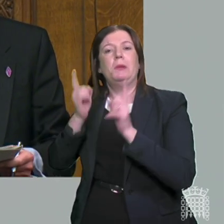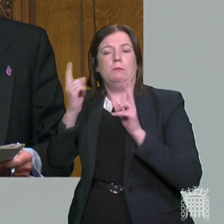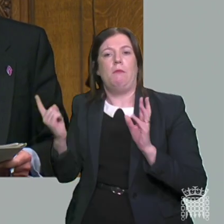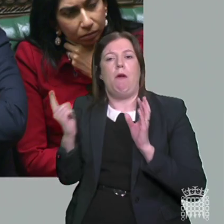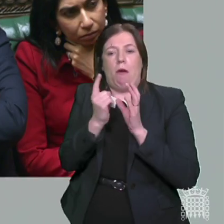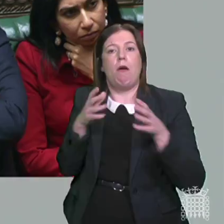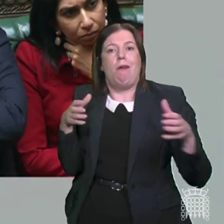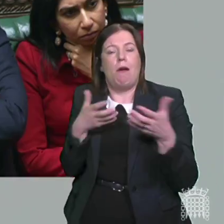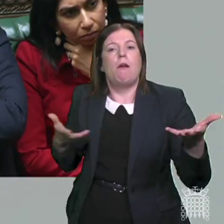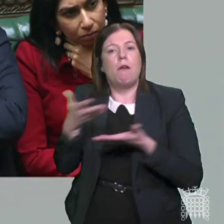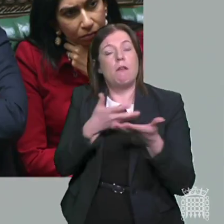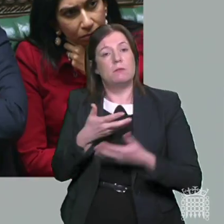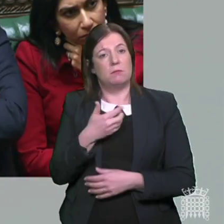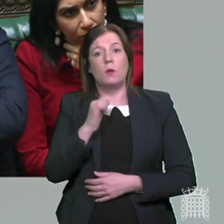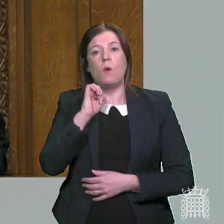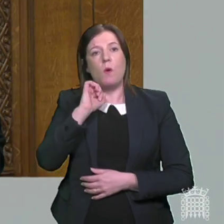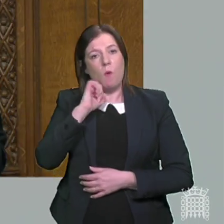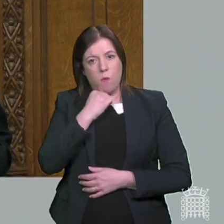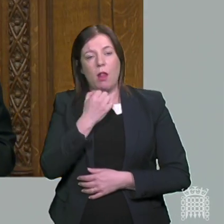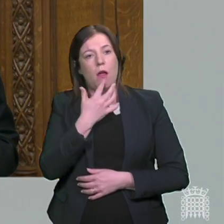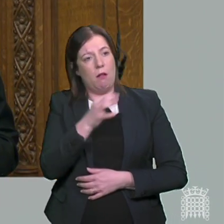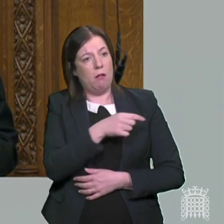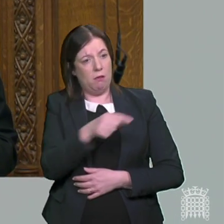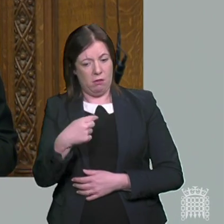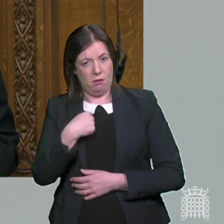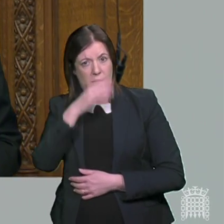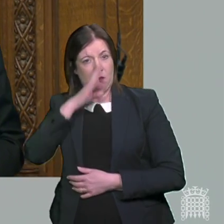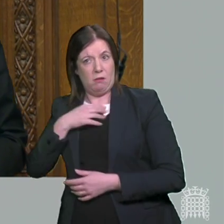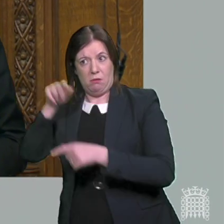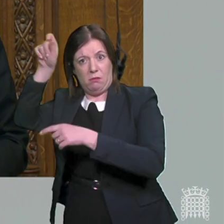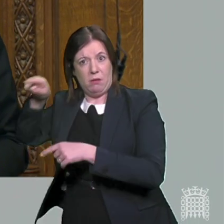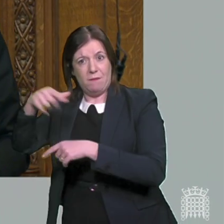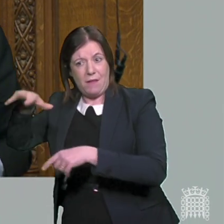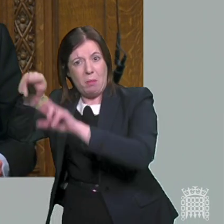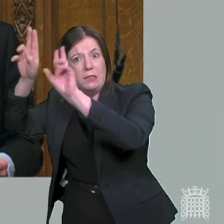They want to hear what help the Government can offer them at the time of their greatest suffering.